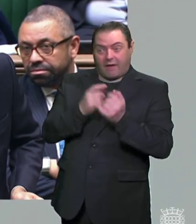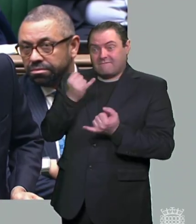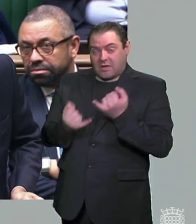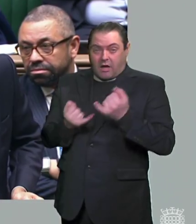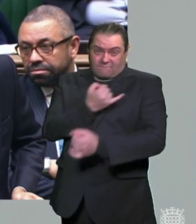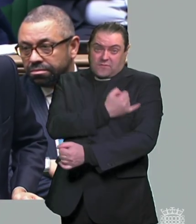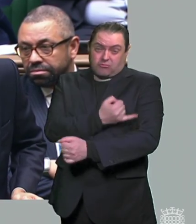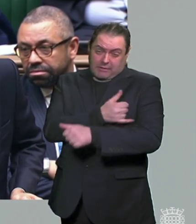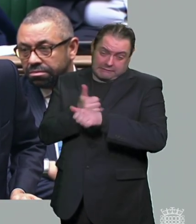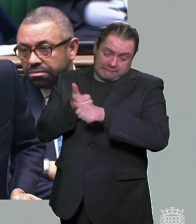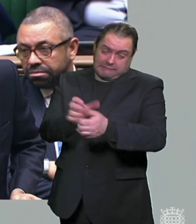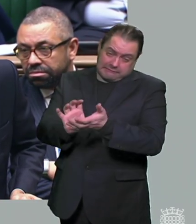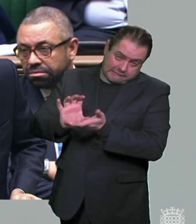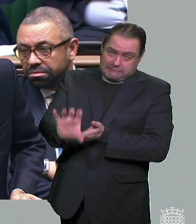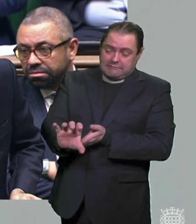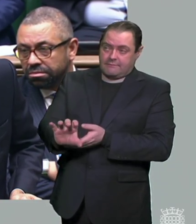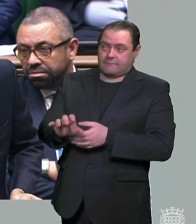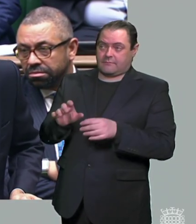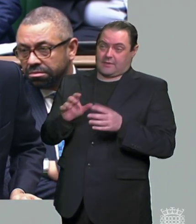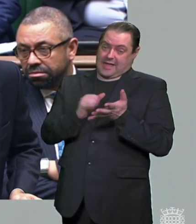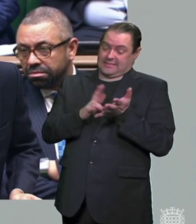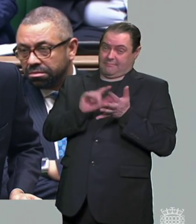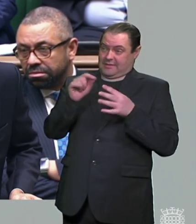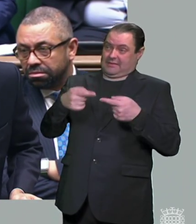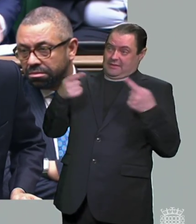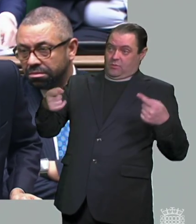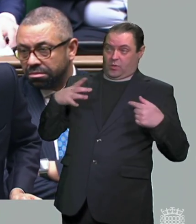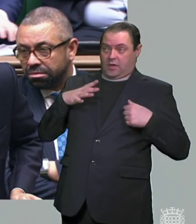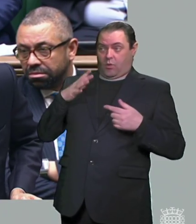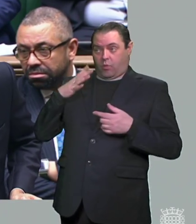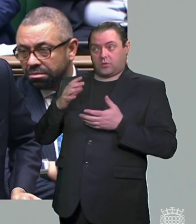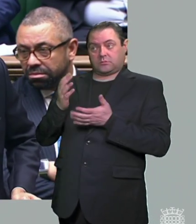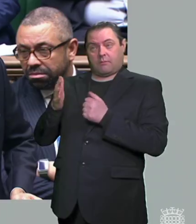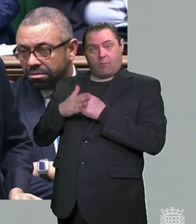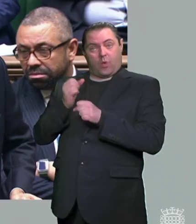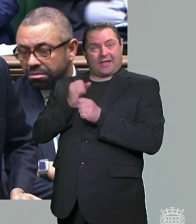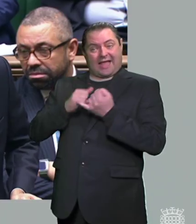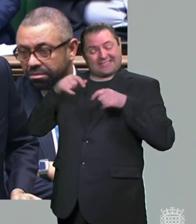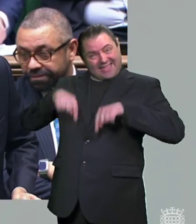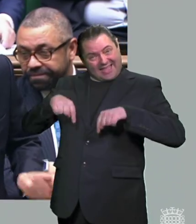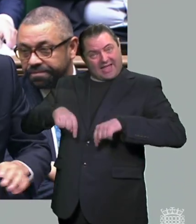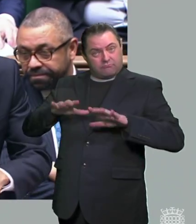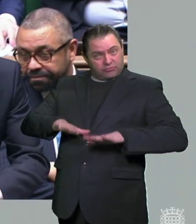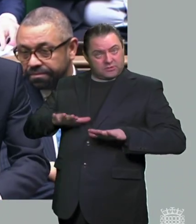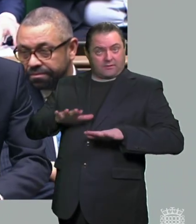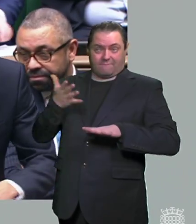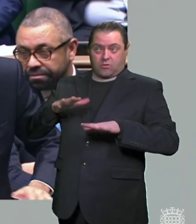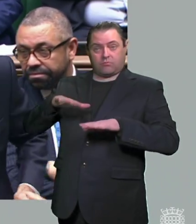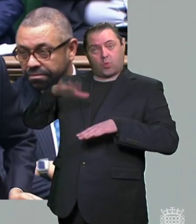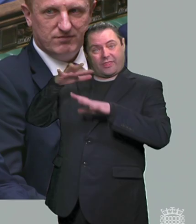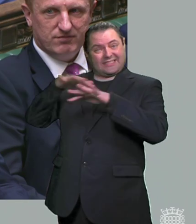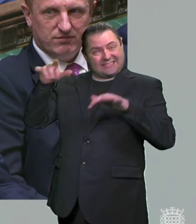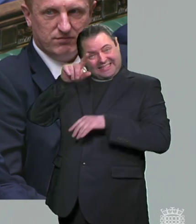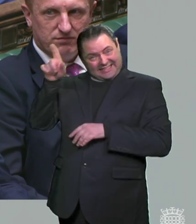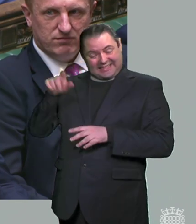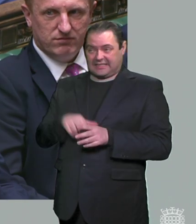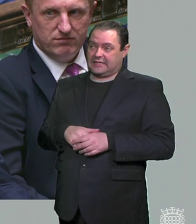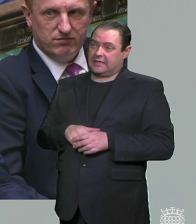What we are also doing—opposed by the SNP—is investing in producing more home-grown gas here in the UK and the North sea.